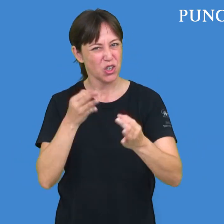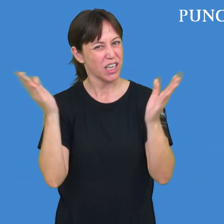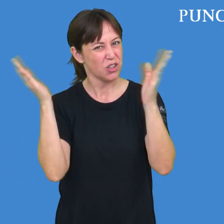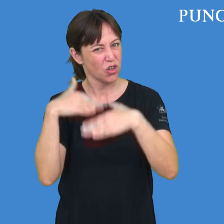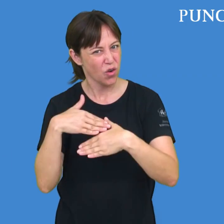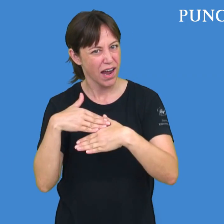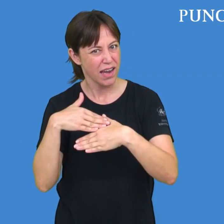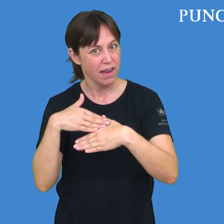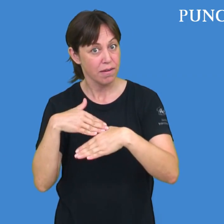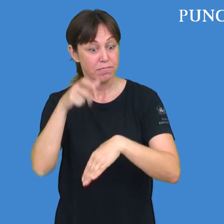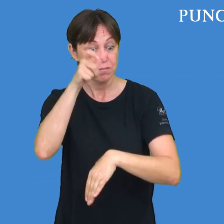haber no